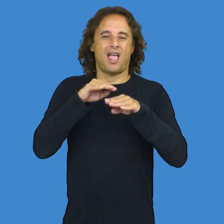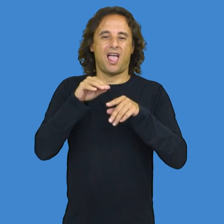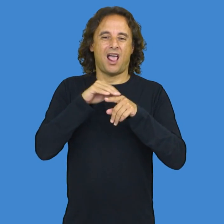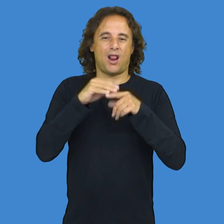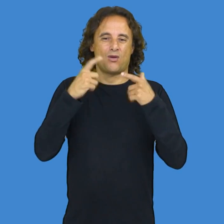alcohol